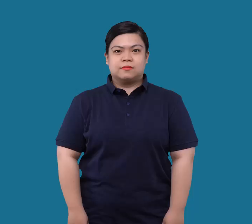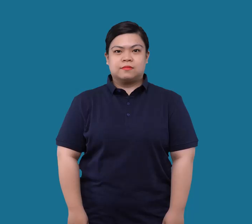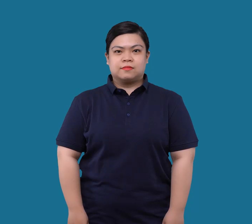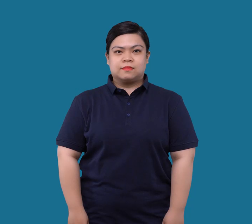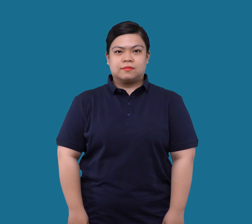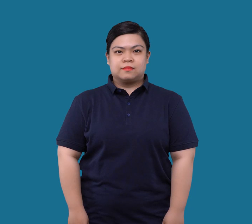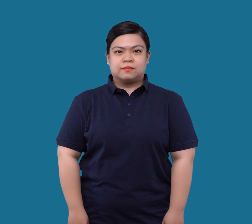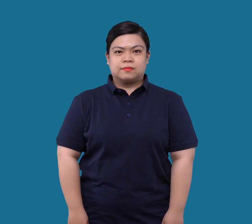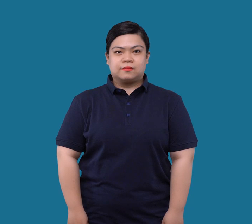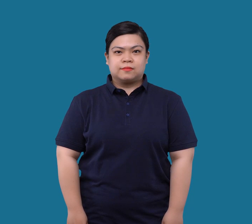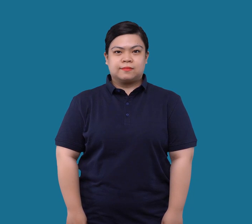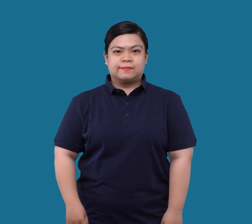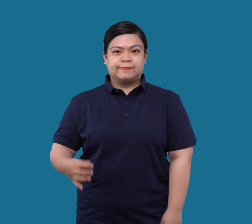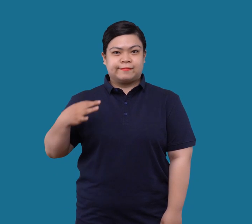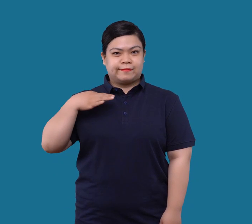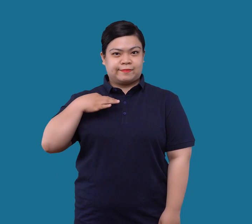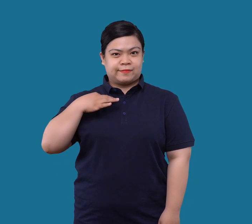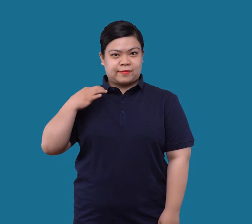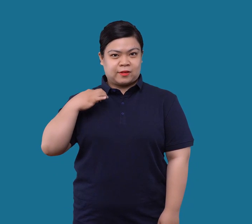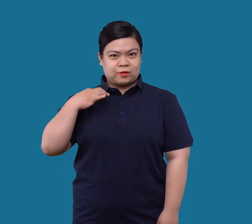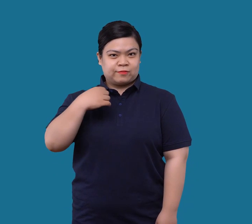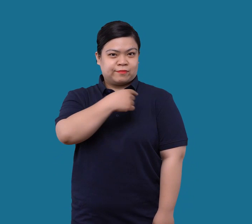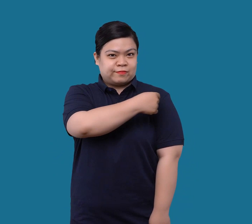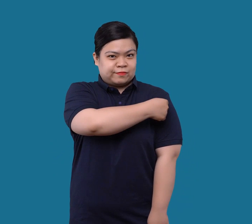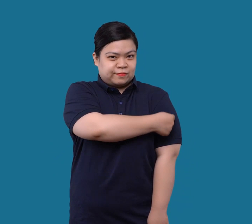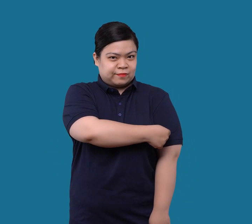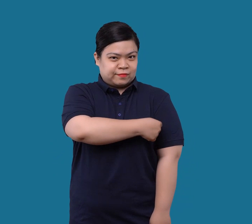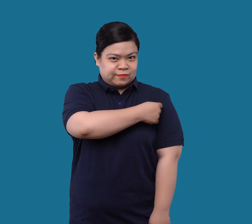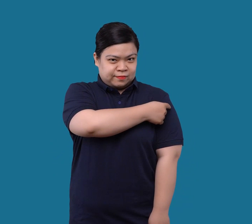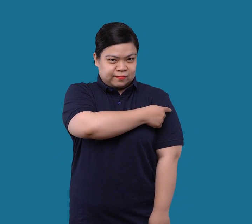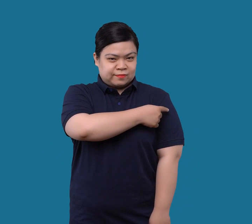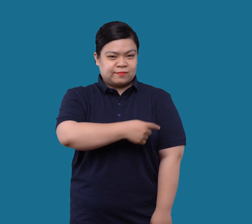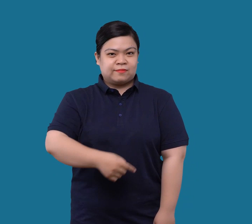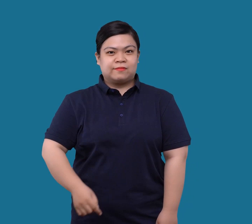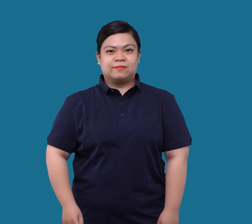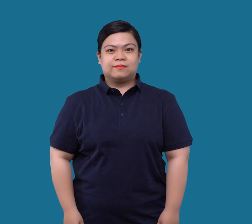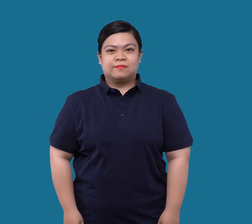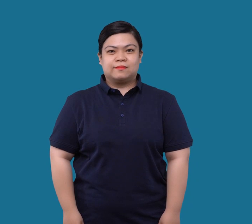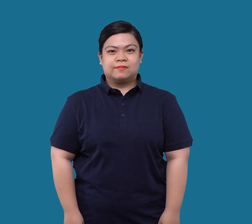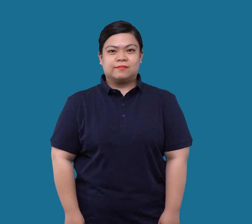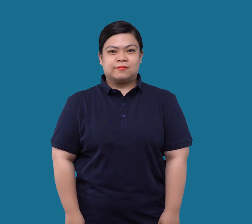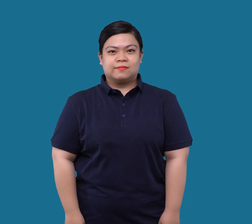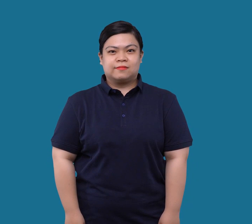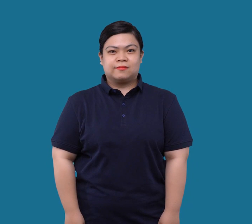áo đồng phục